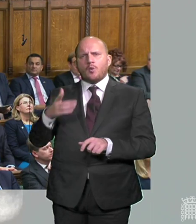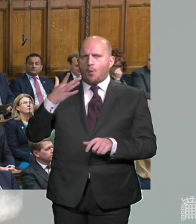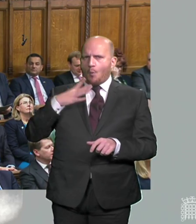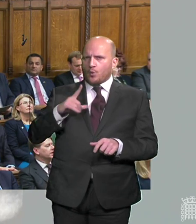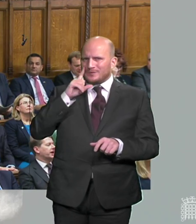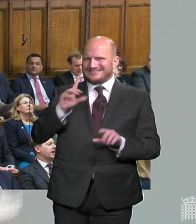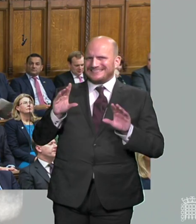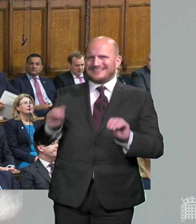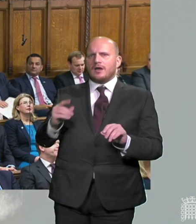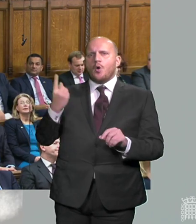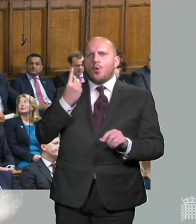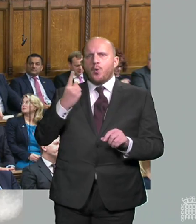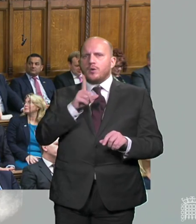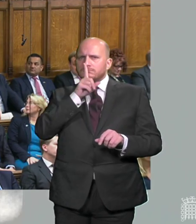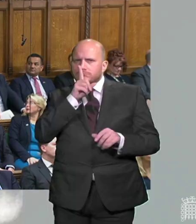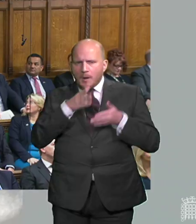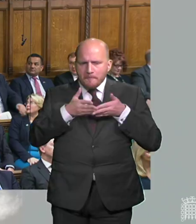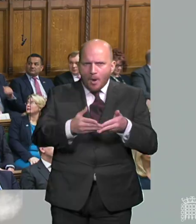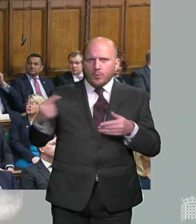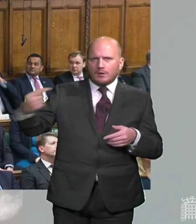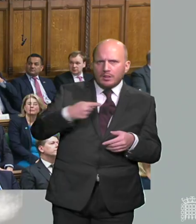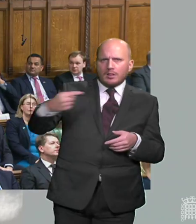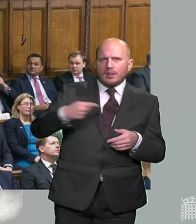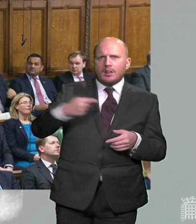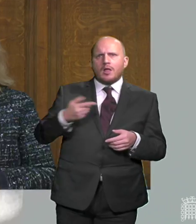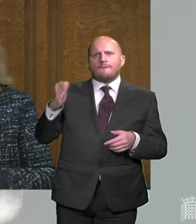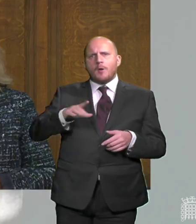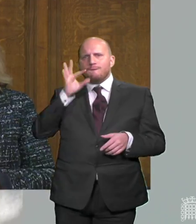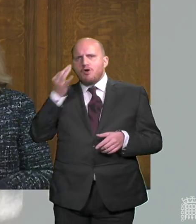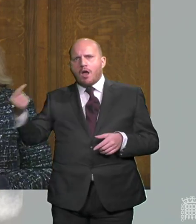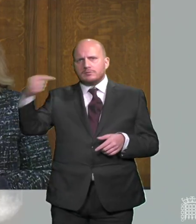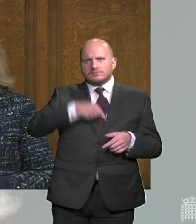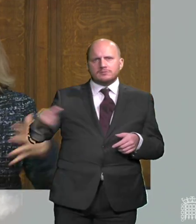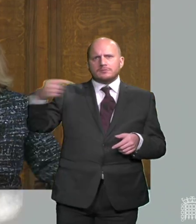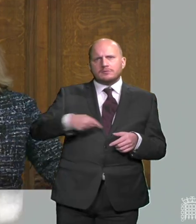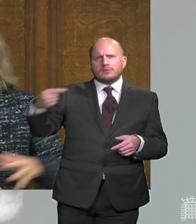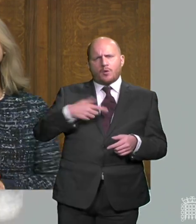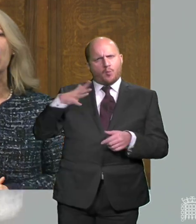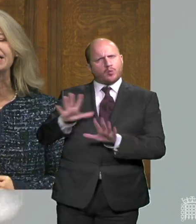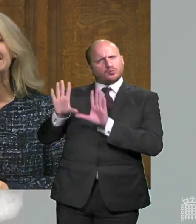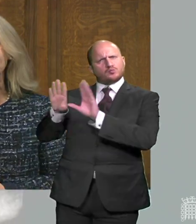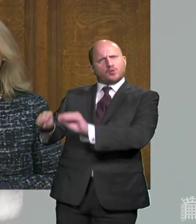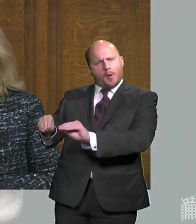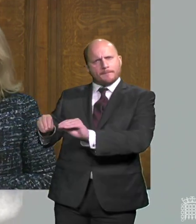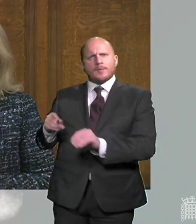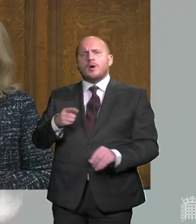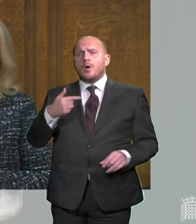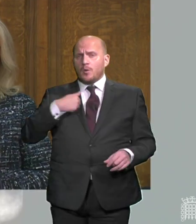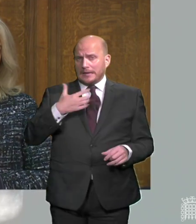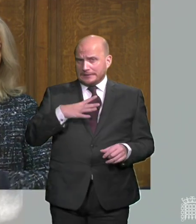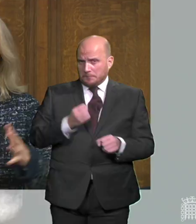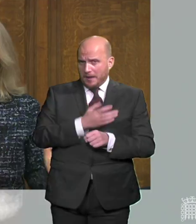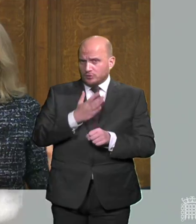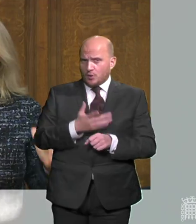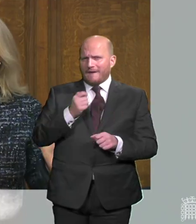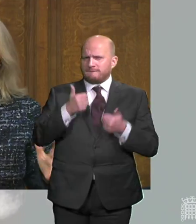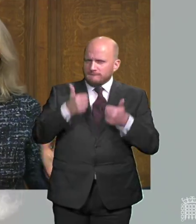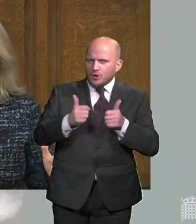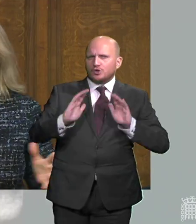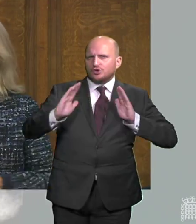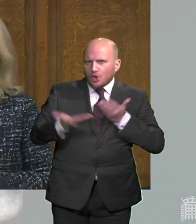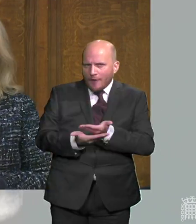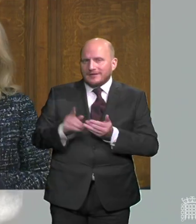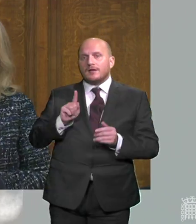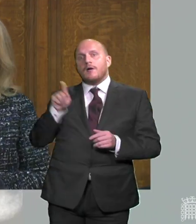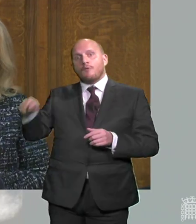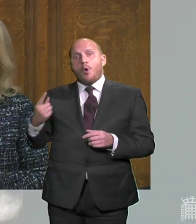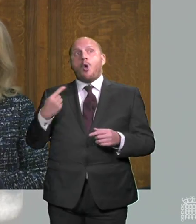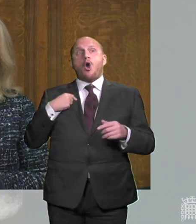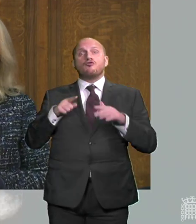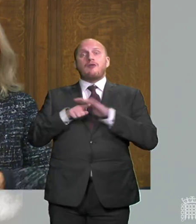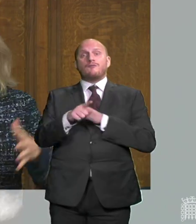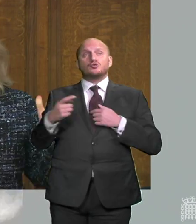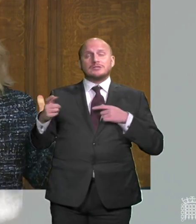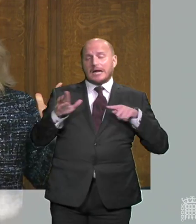One of the best ways to do that is to make sure that services are delivered in the first safe place to which refugees flee.